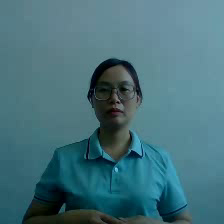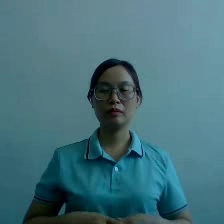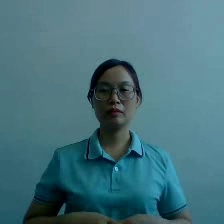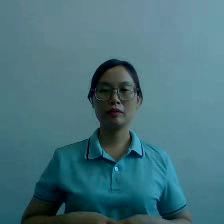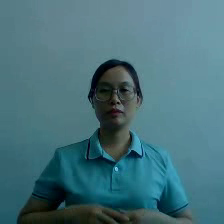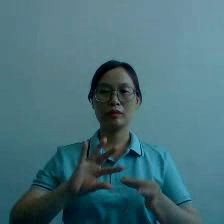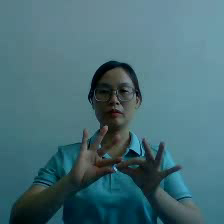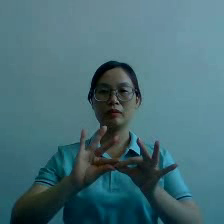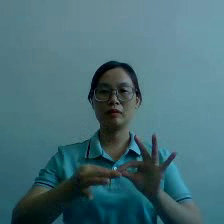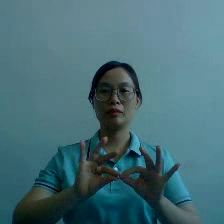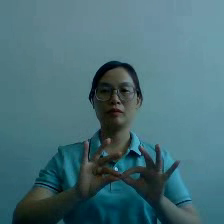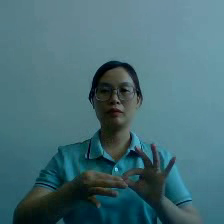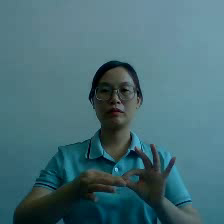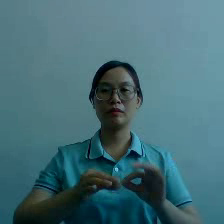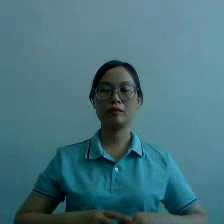Rau